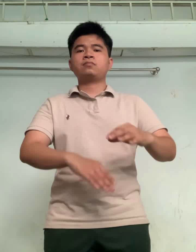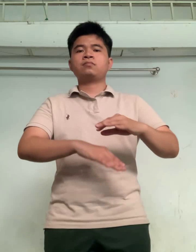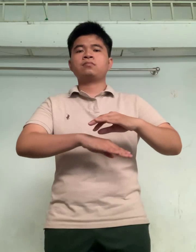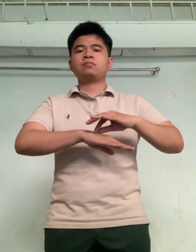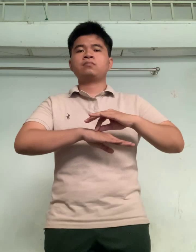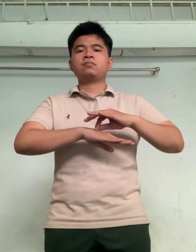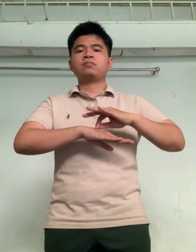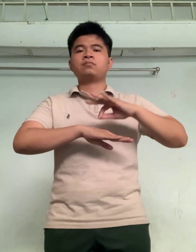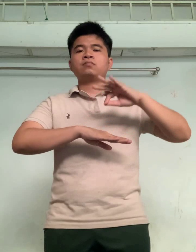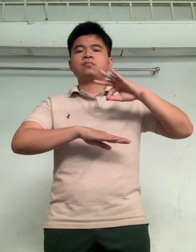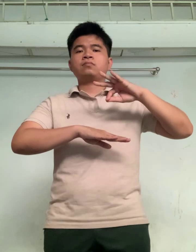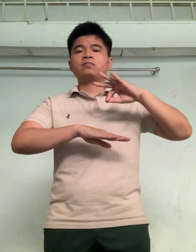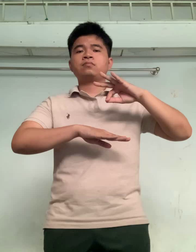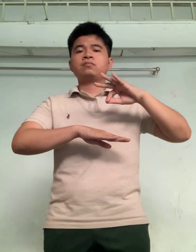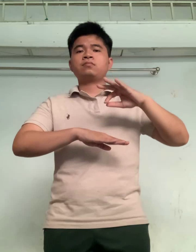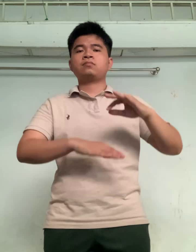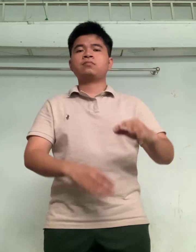tuan